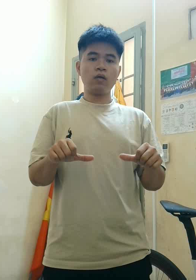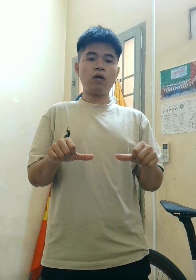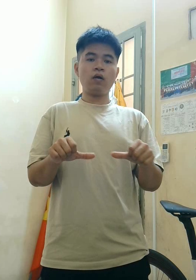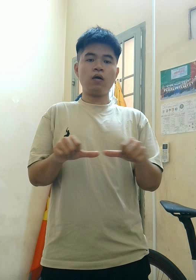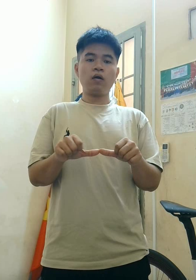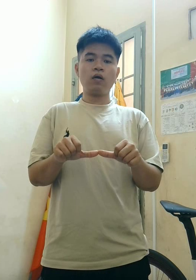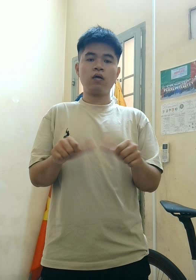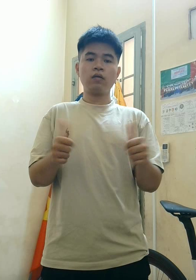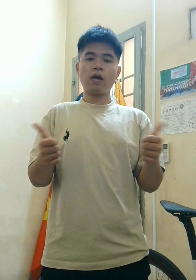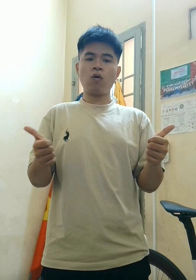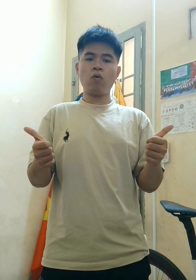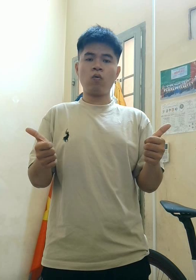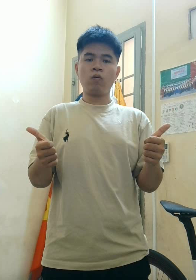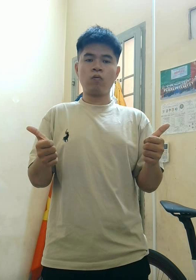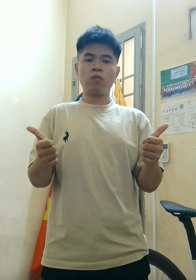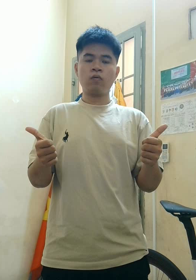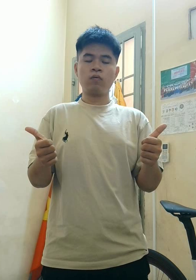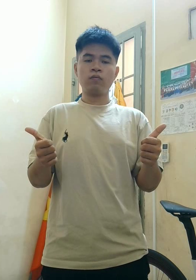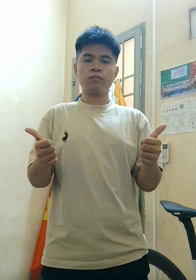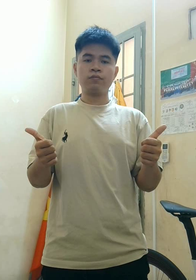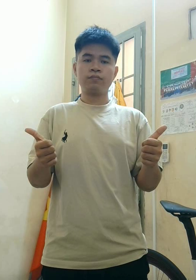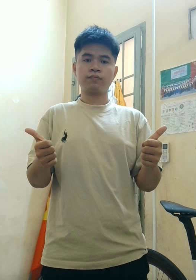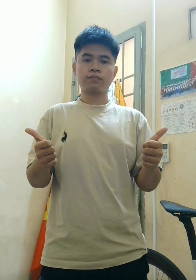o dau